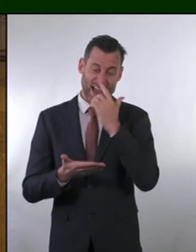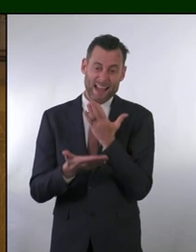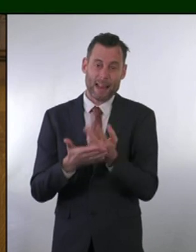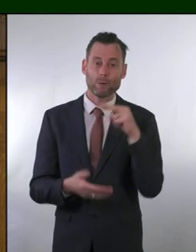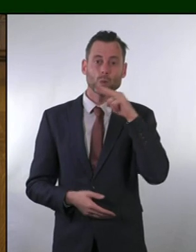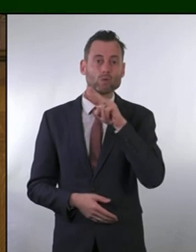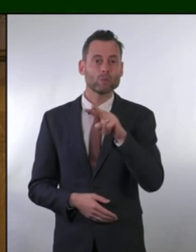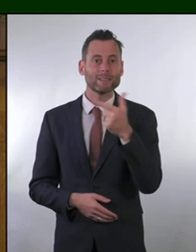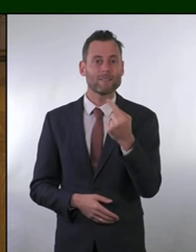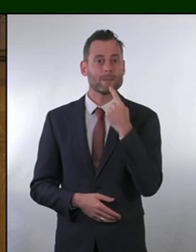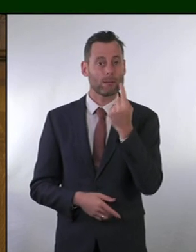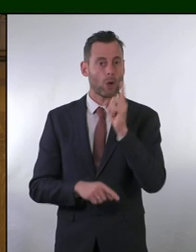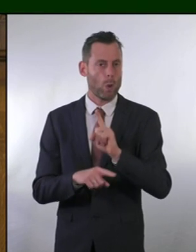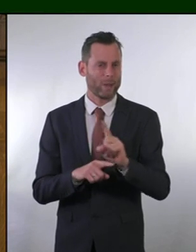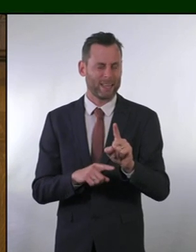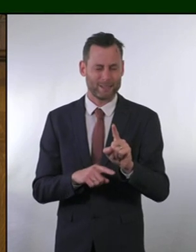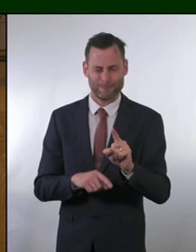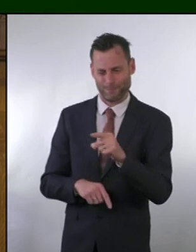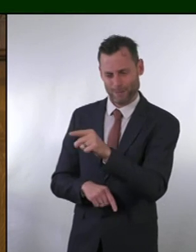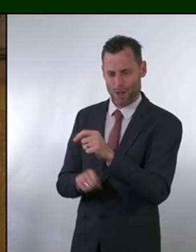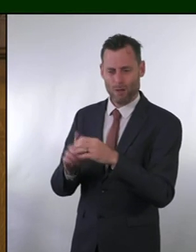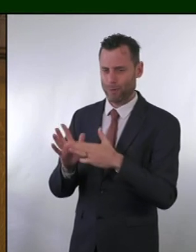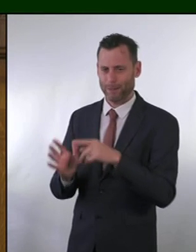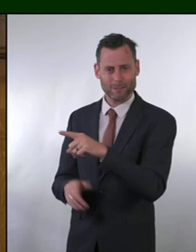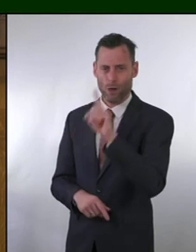I doubt that this Prime Minister could survive on that.